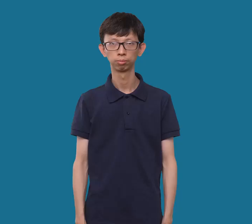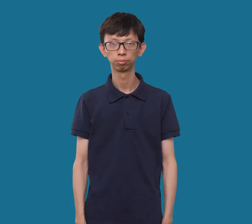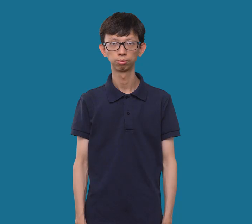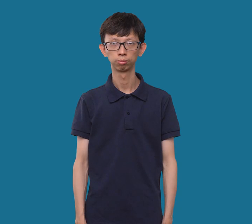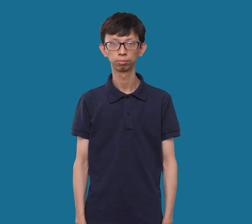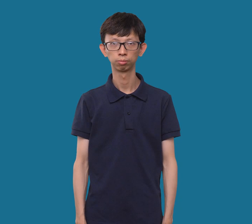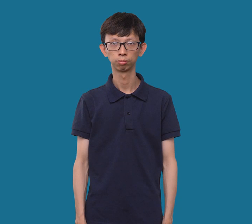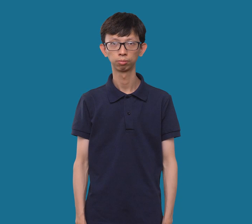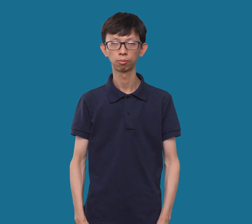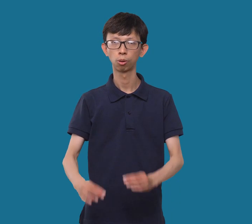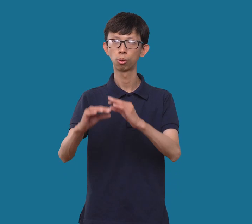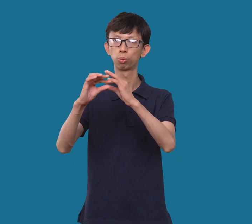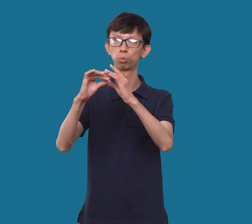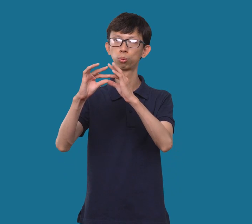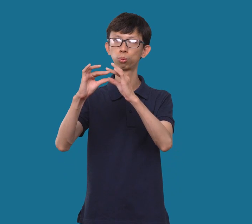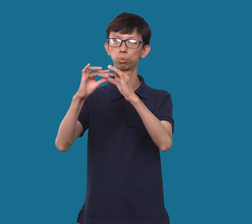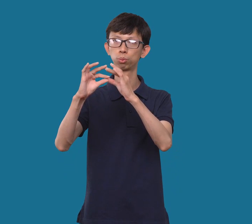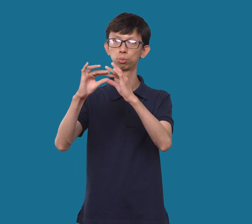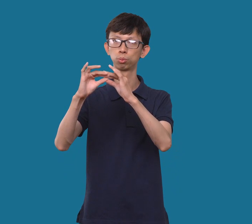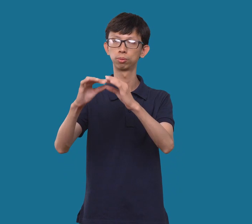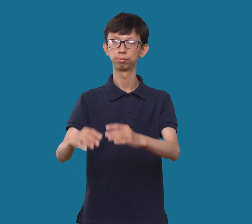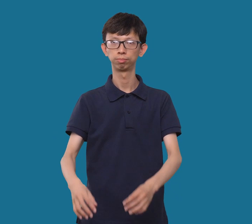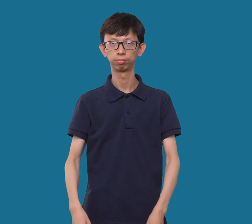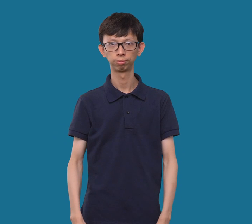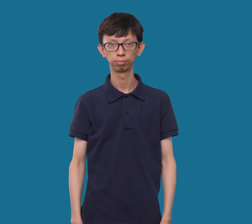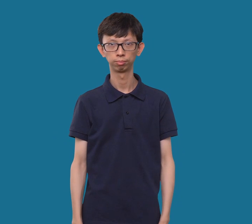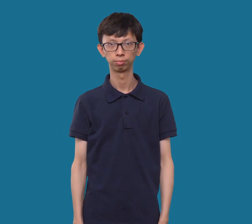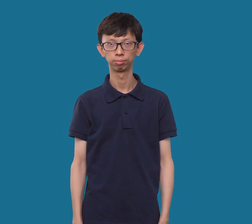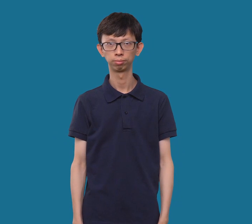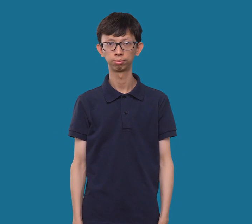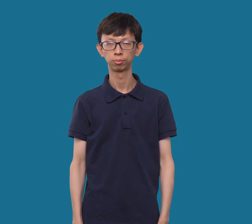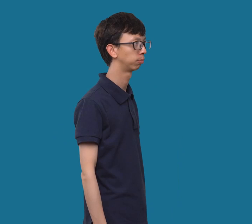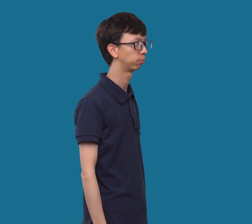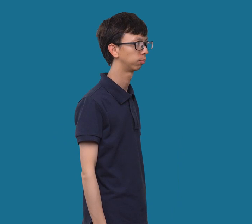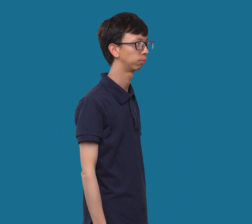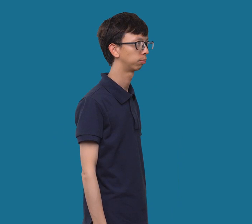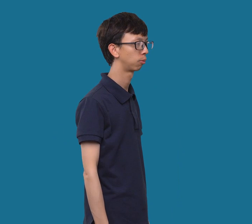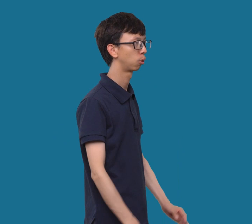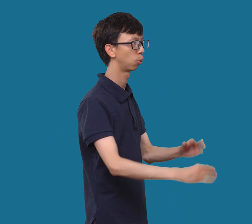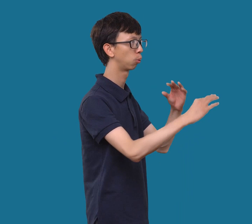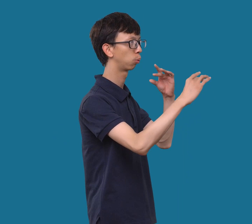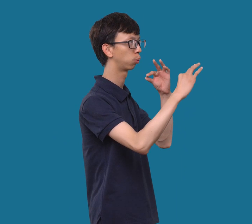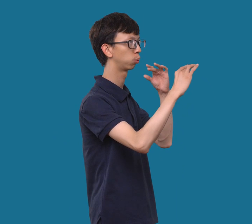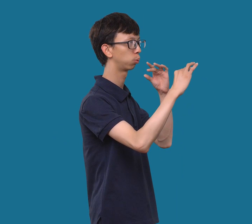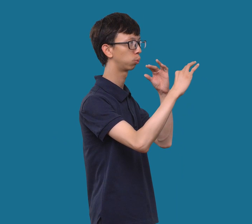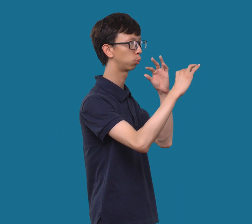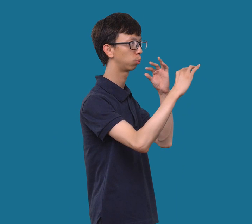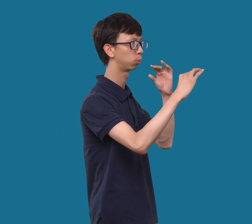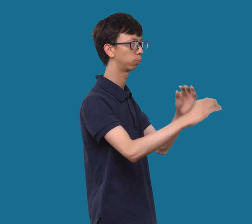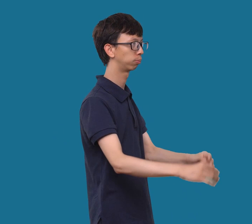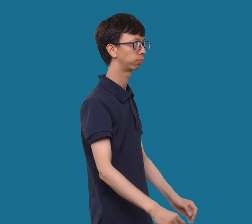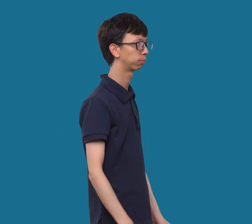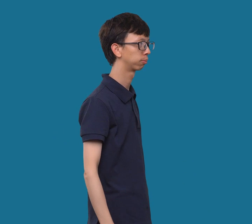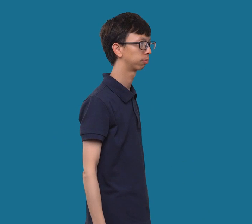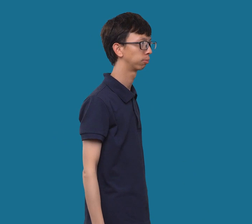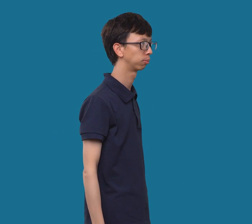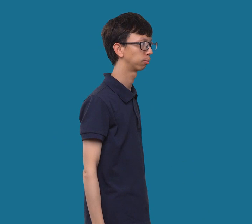sáo